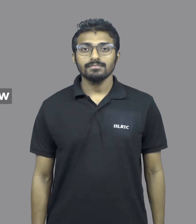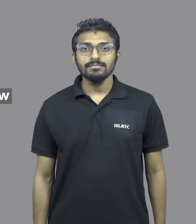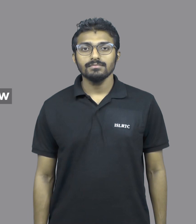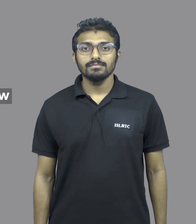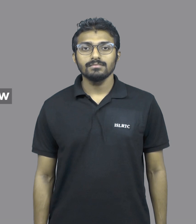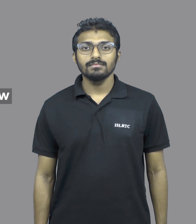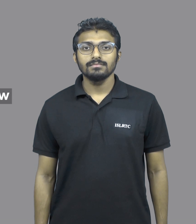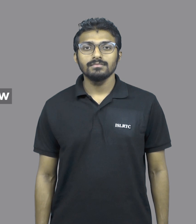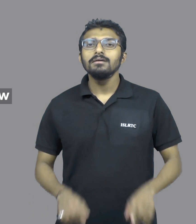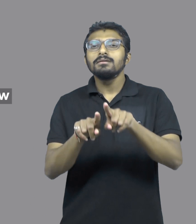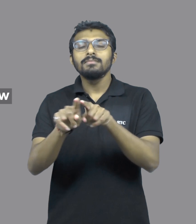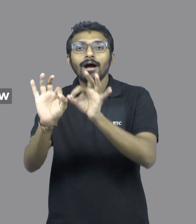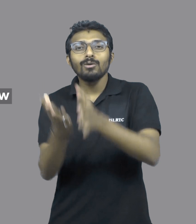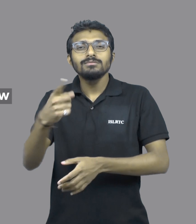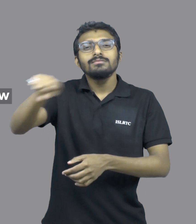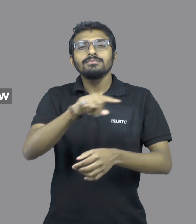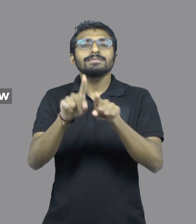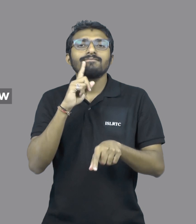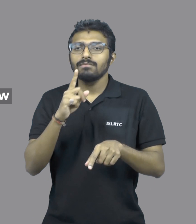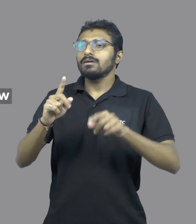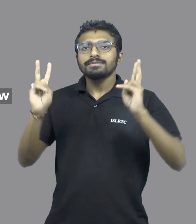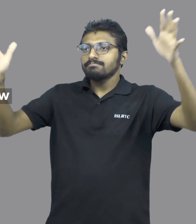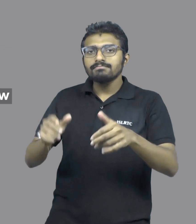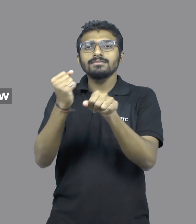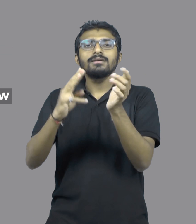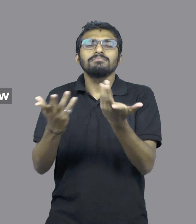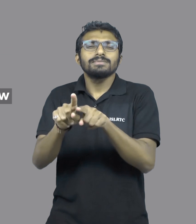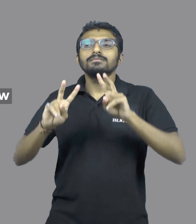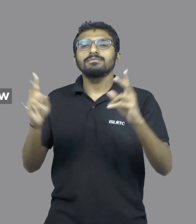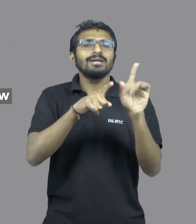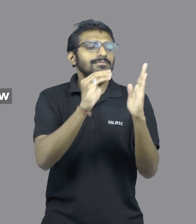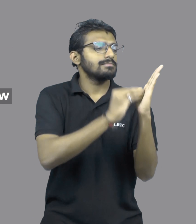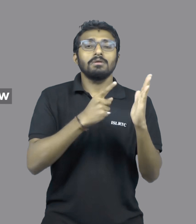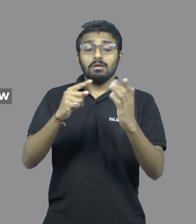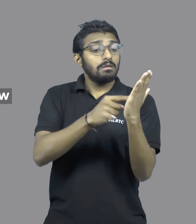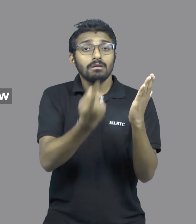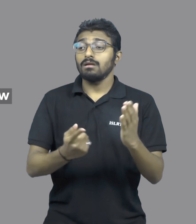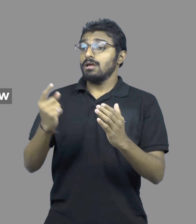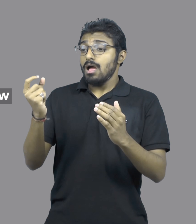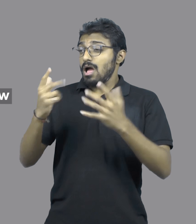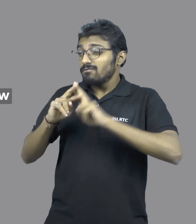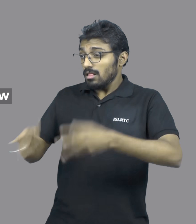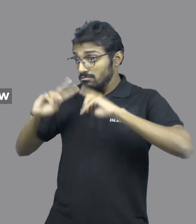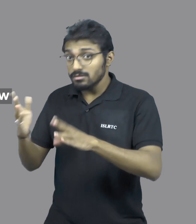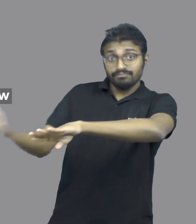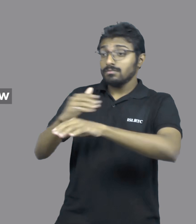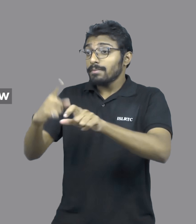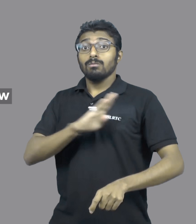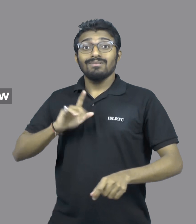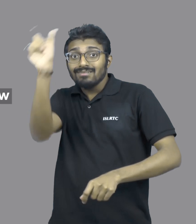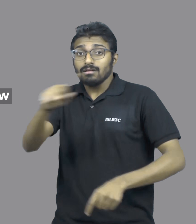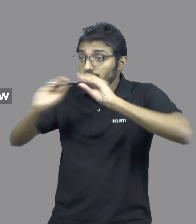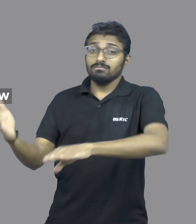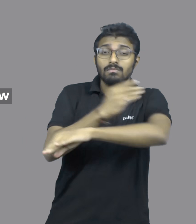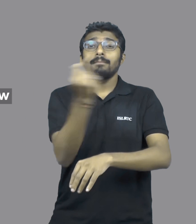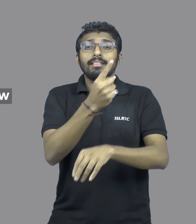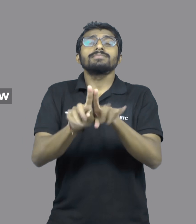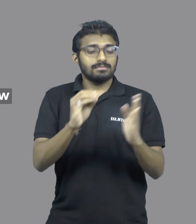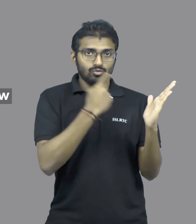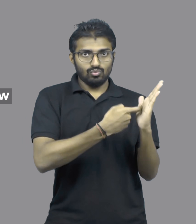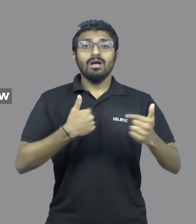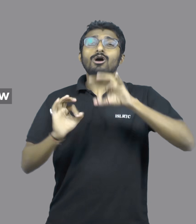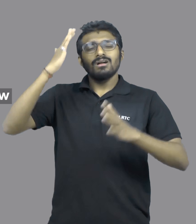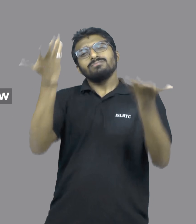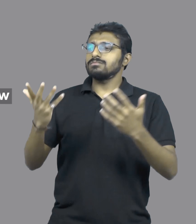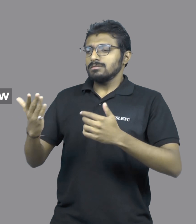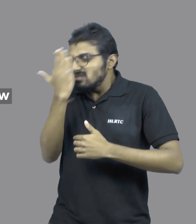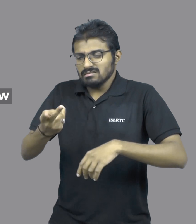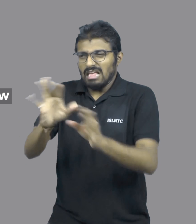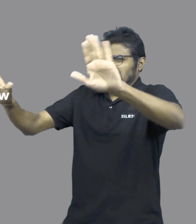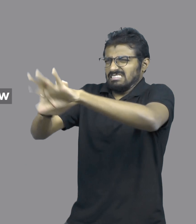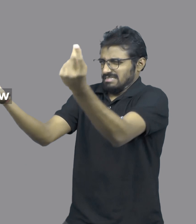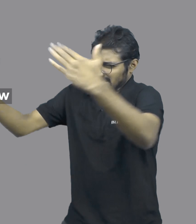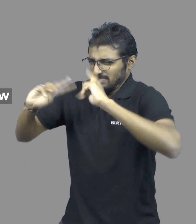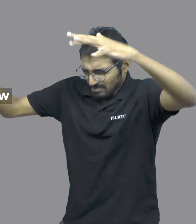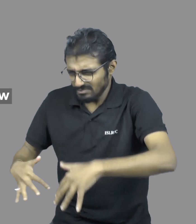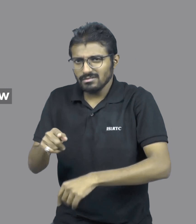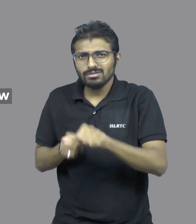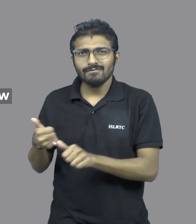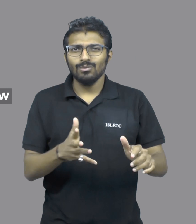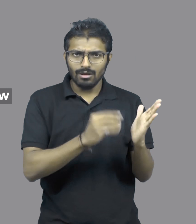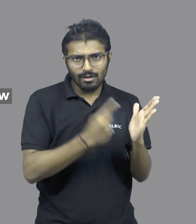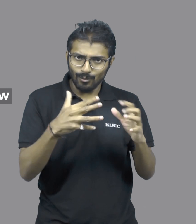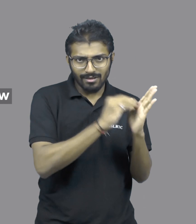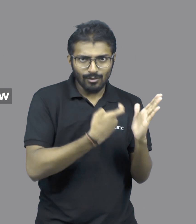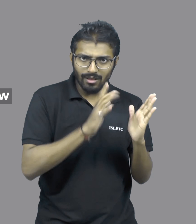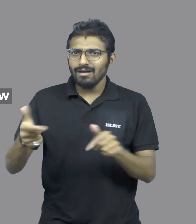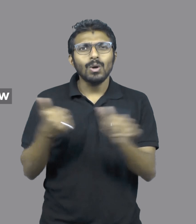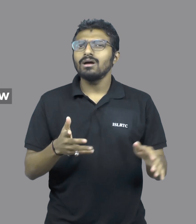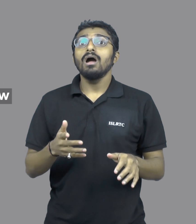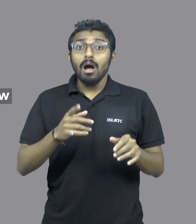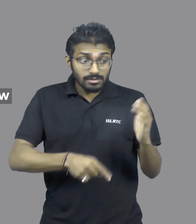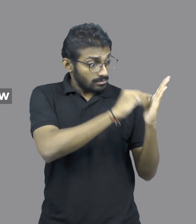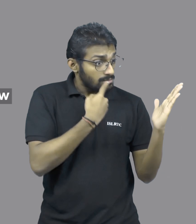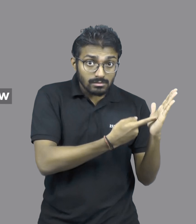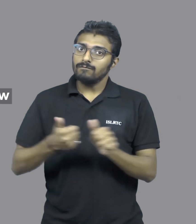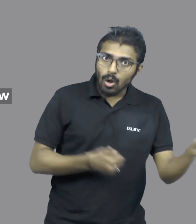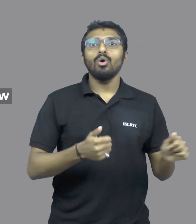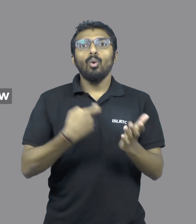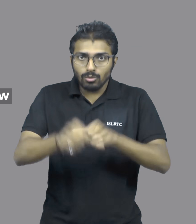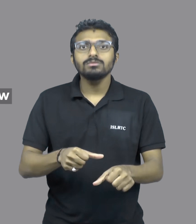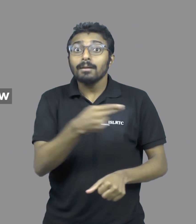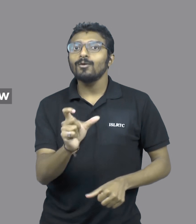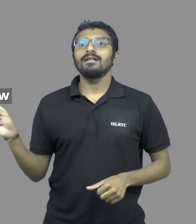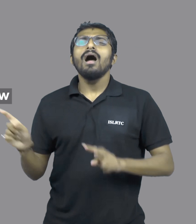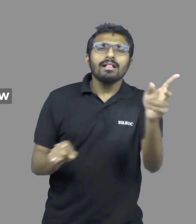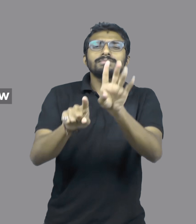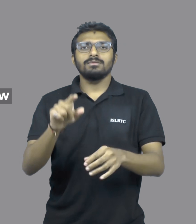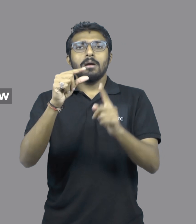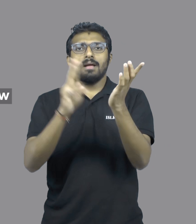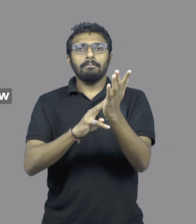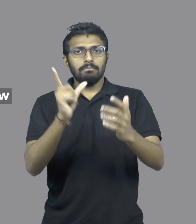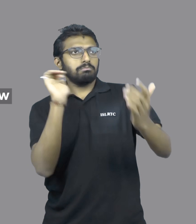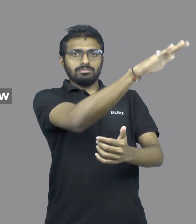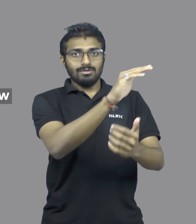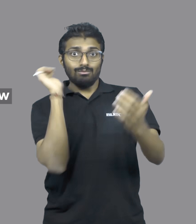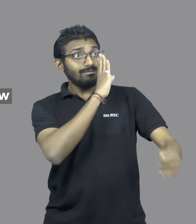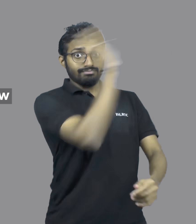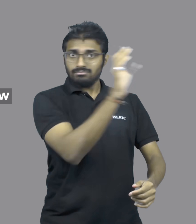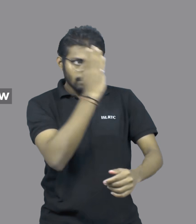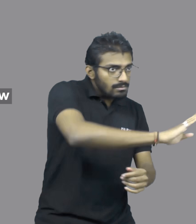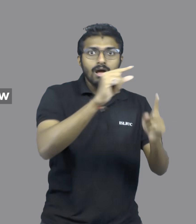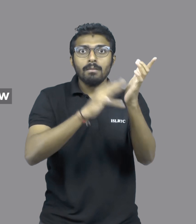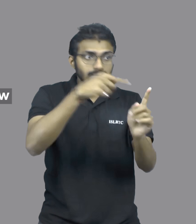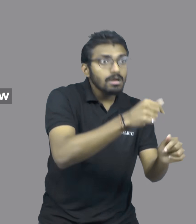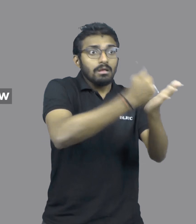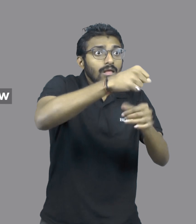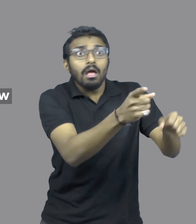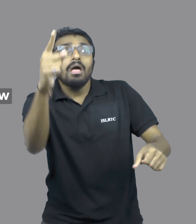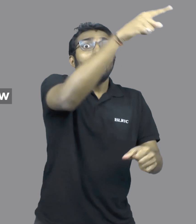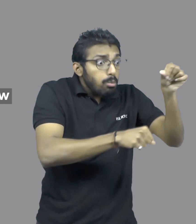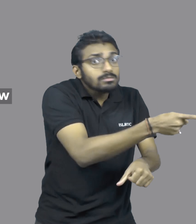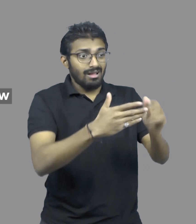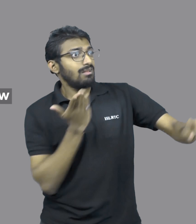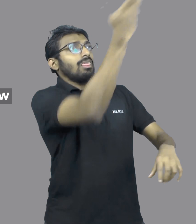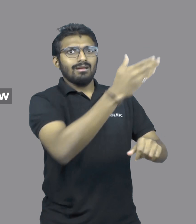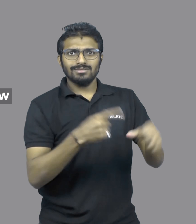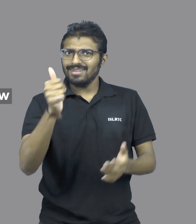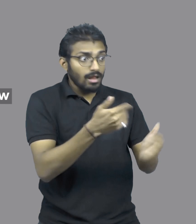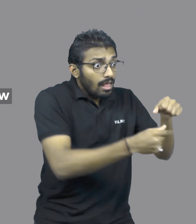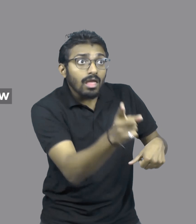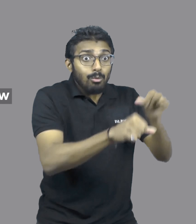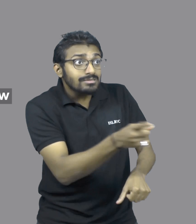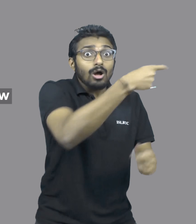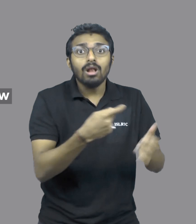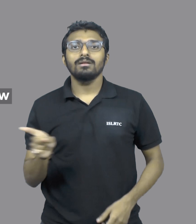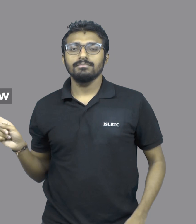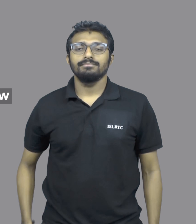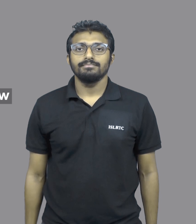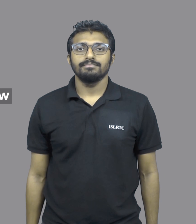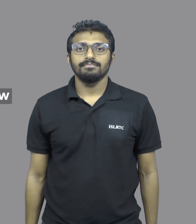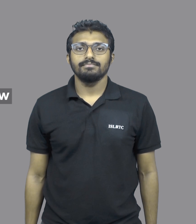Due Procees of Law